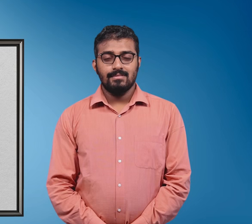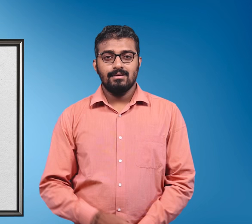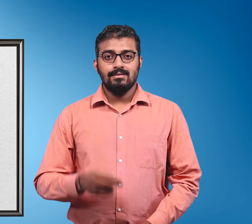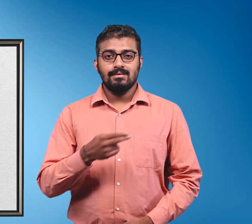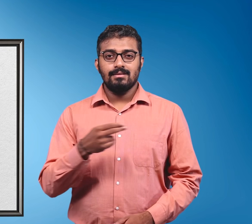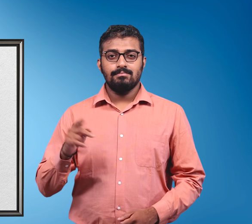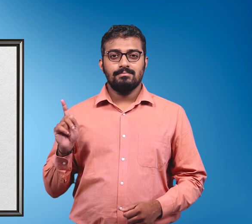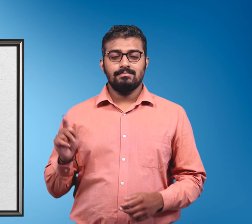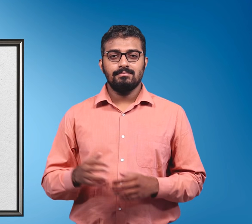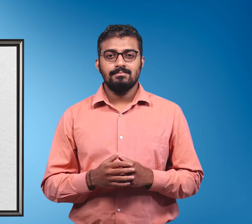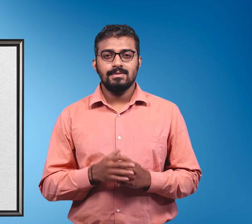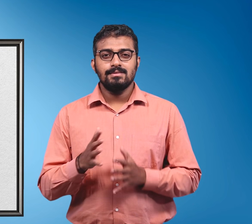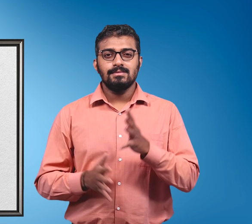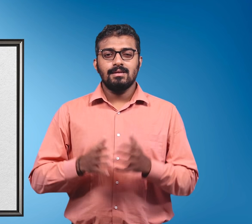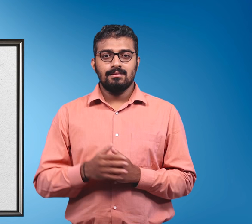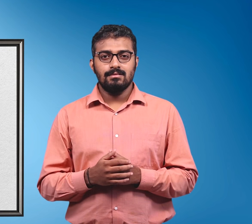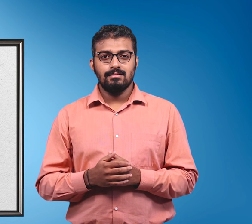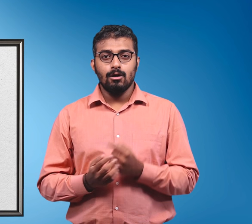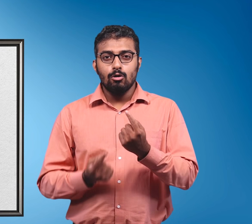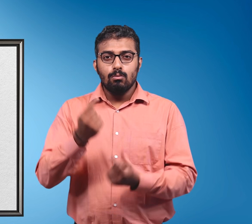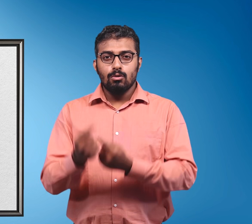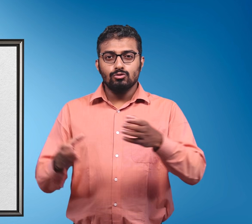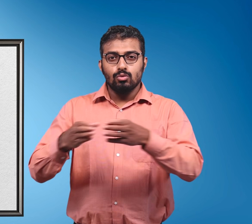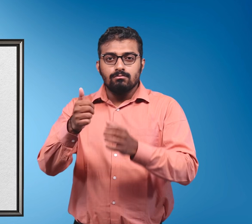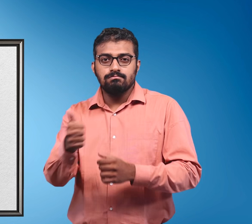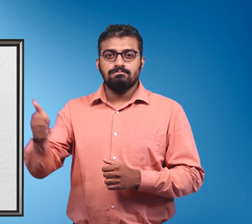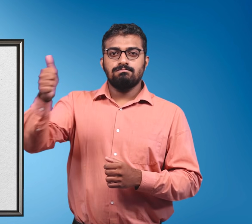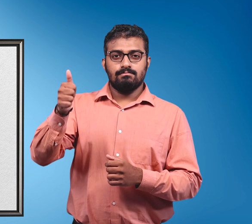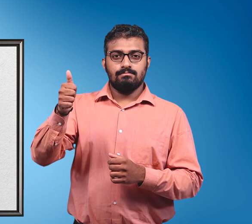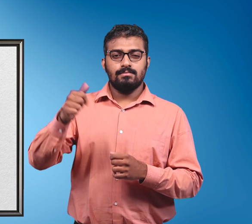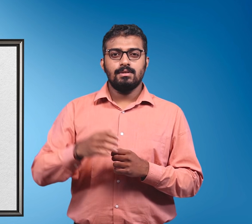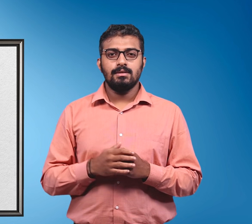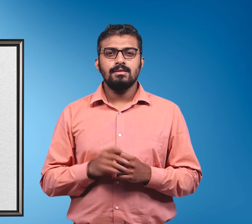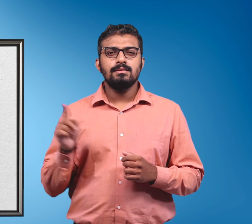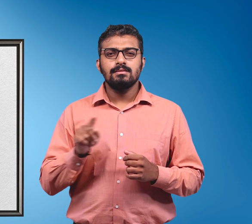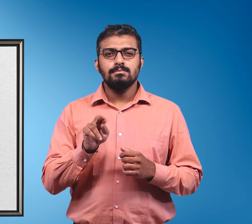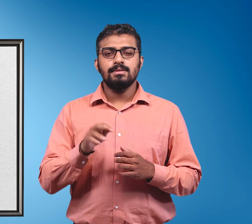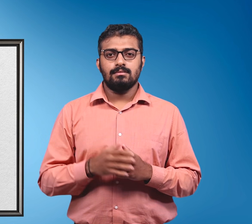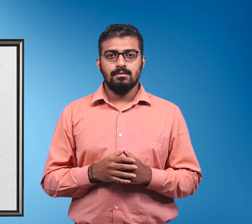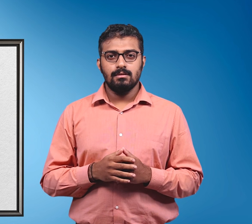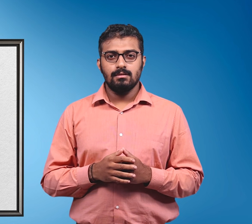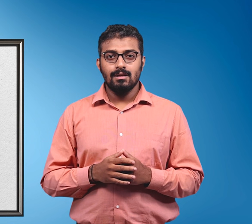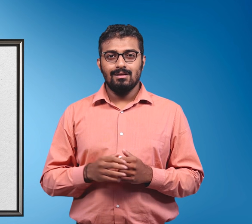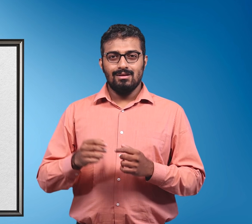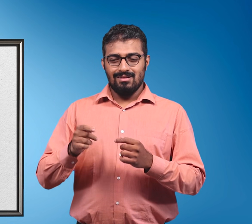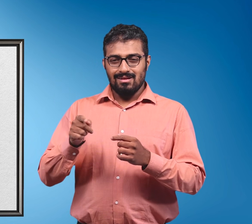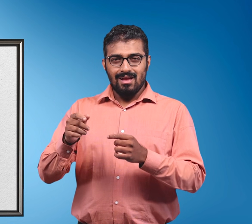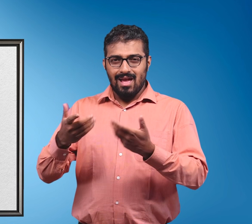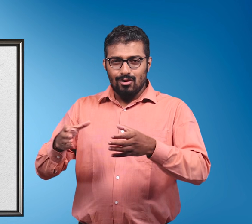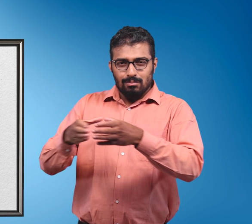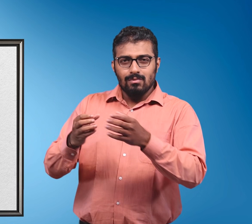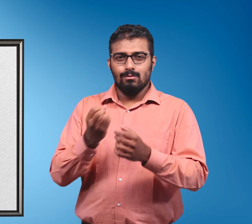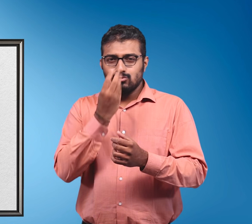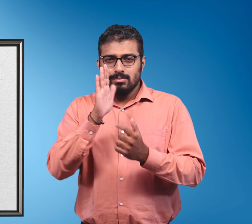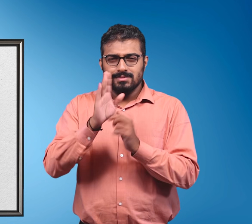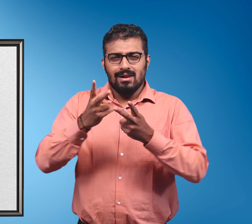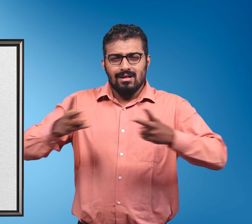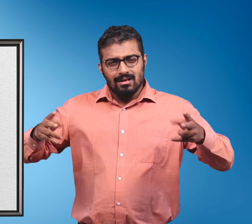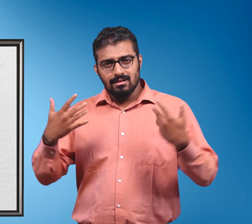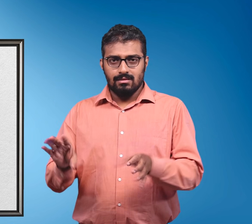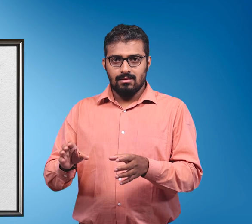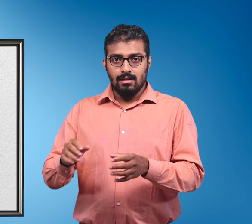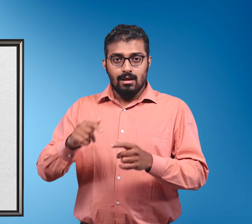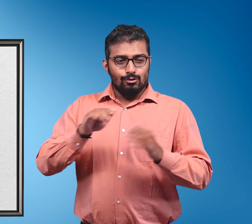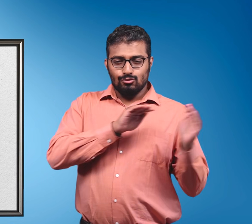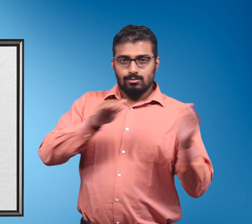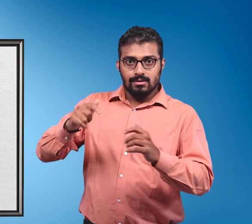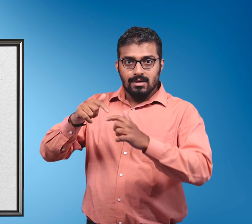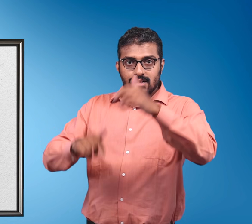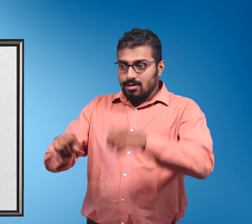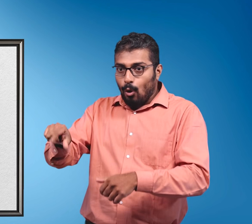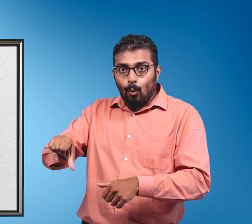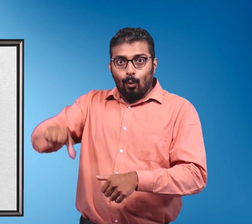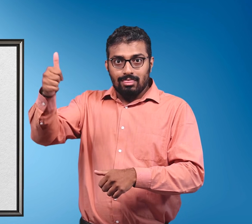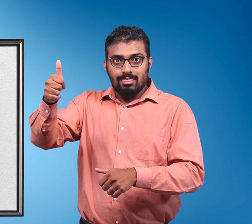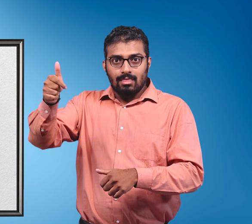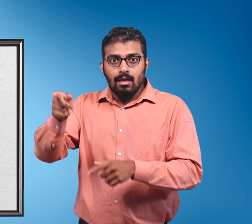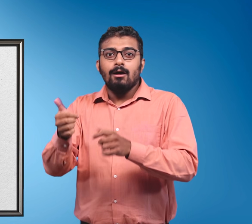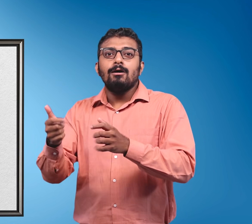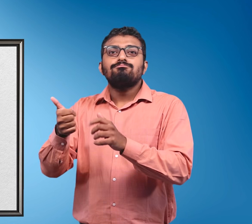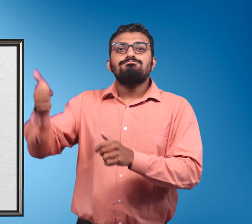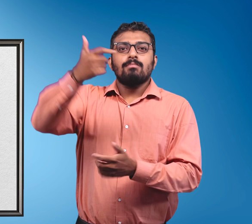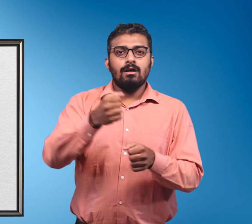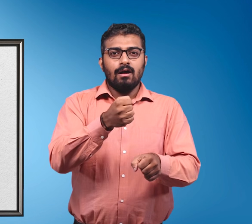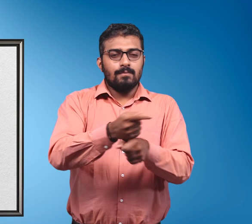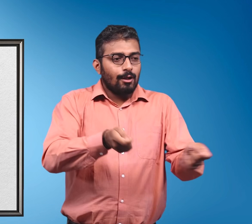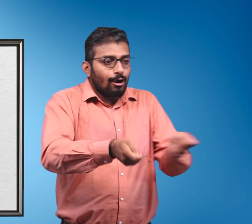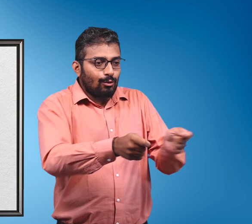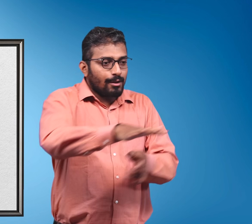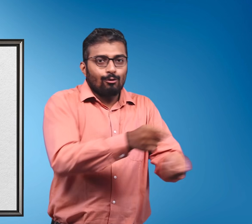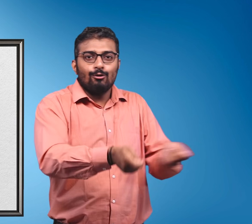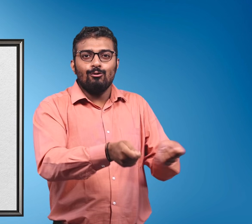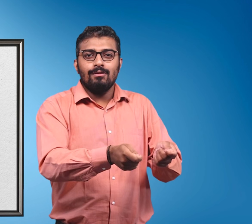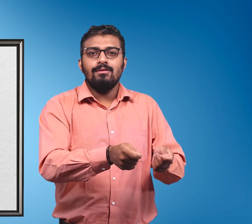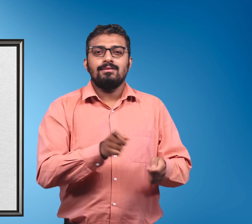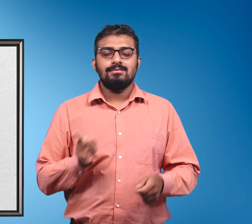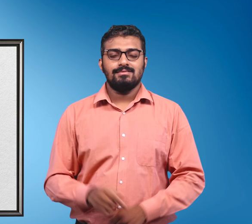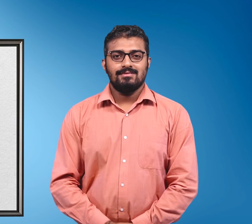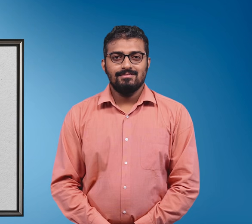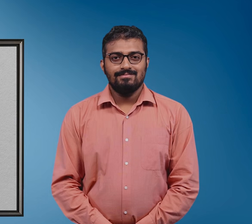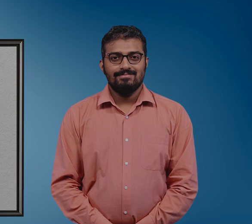Ruling Party This sign means ruling party. It refers to the political party that wins elections and forms the government.